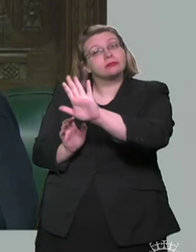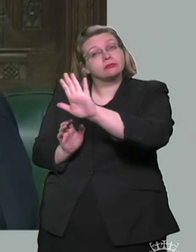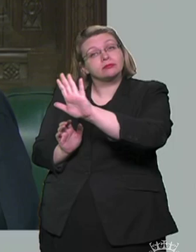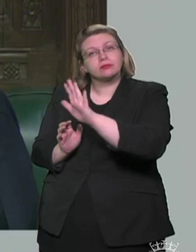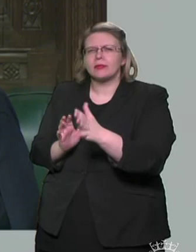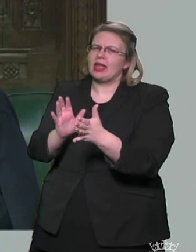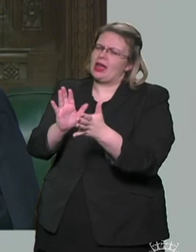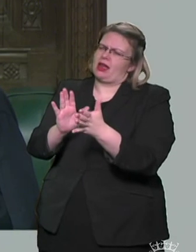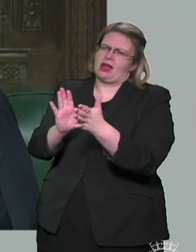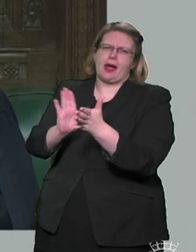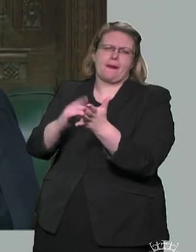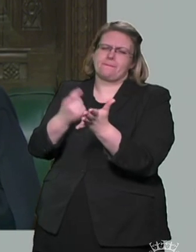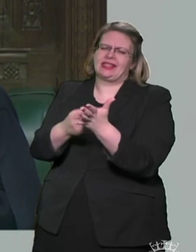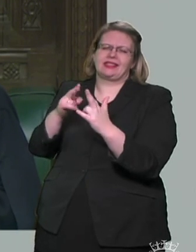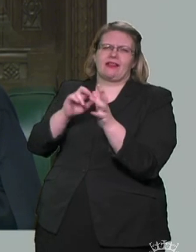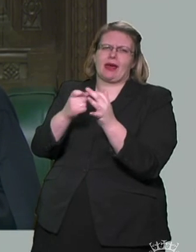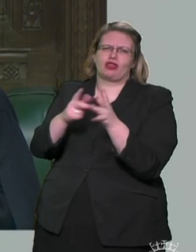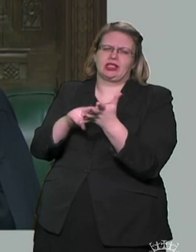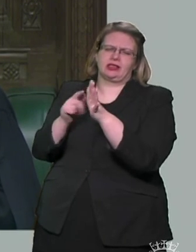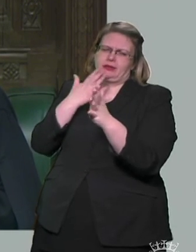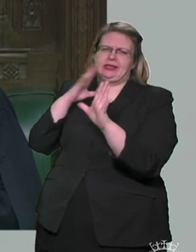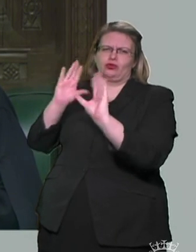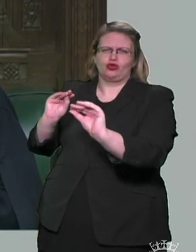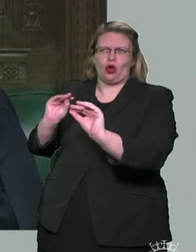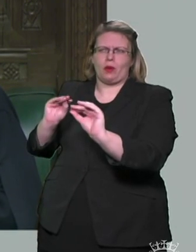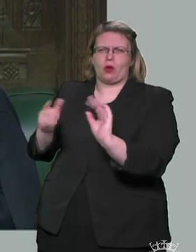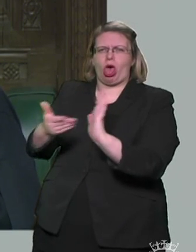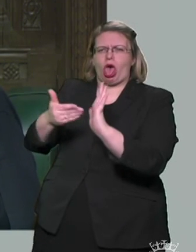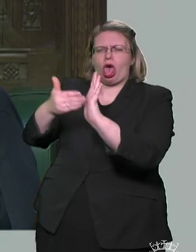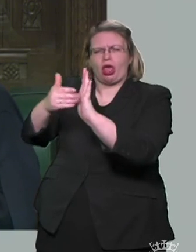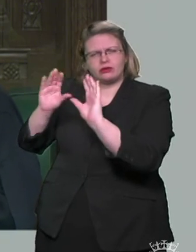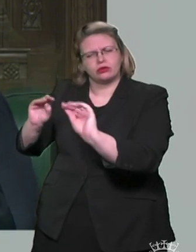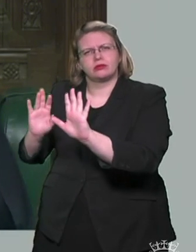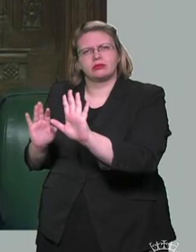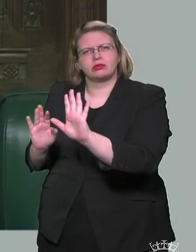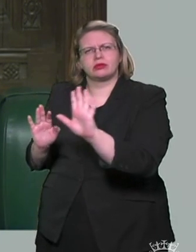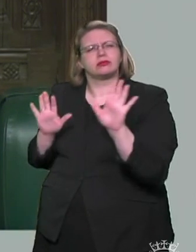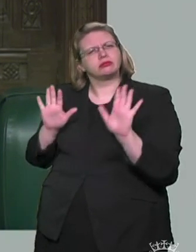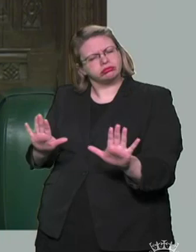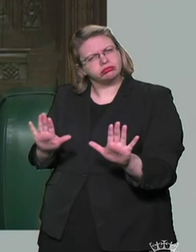Order. Mr Fabricant, Easter is upon us. I do not need you to ruin your Easter.